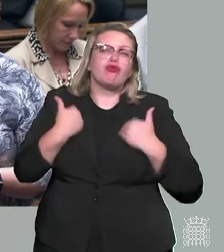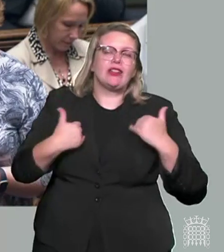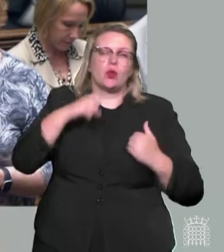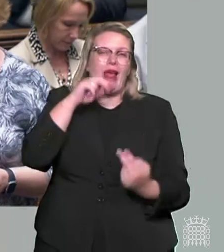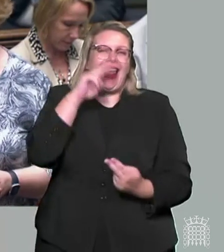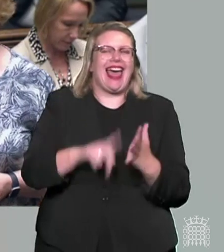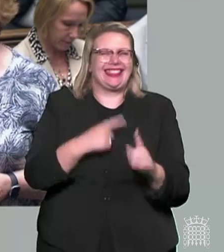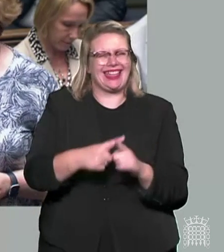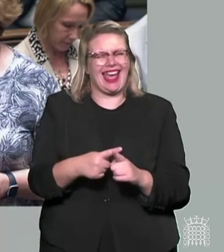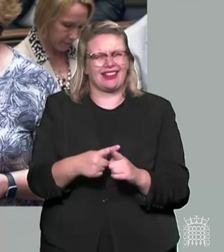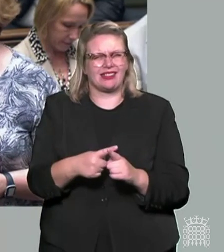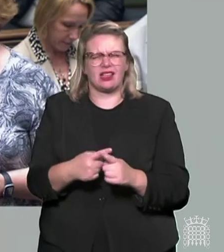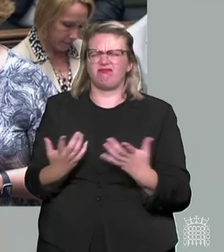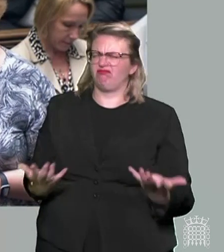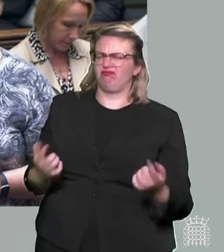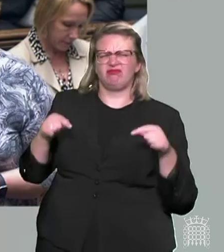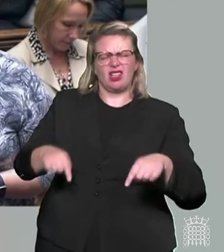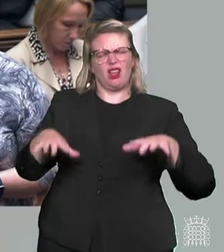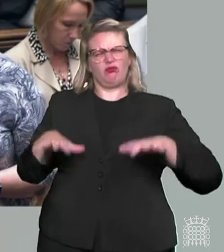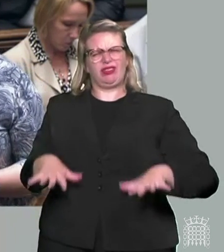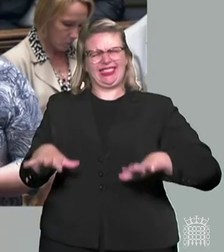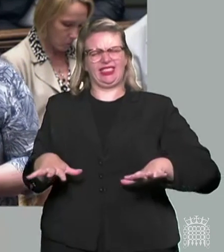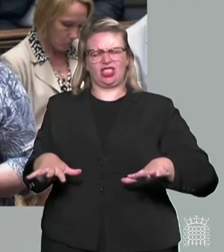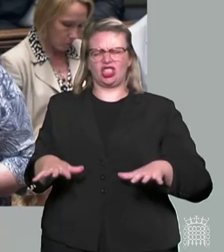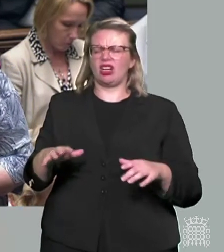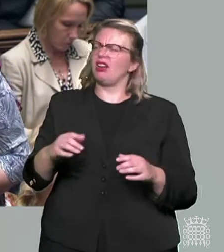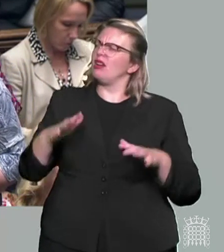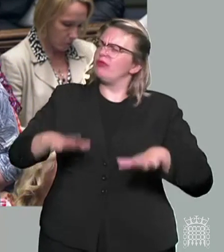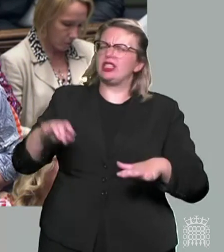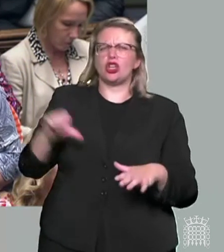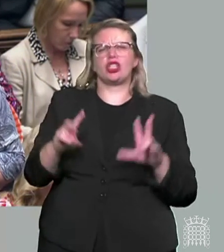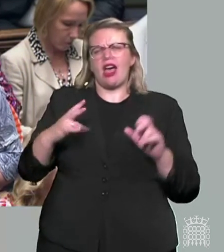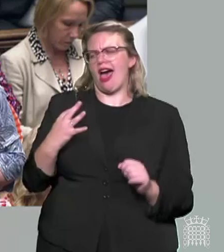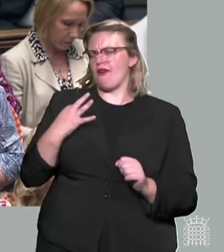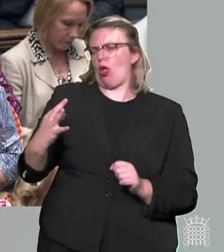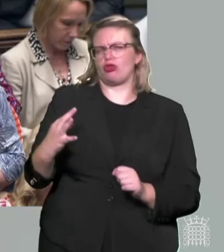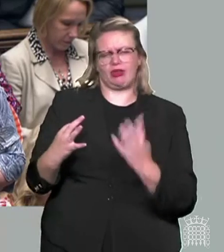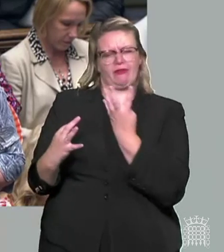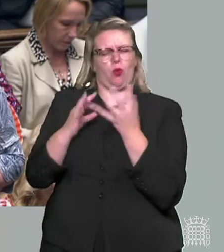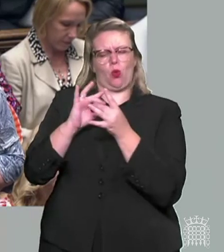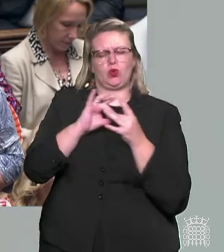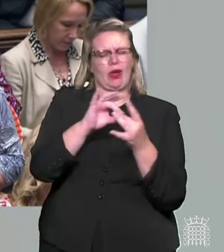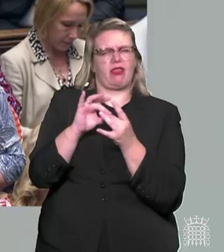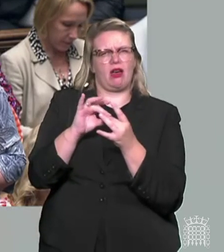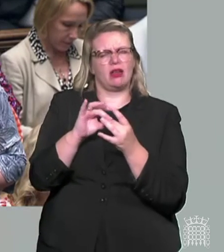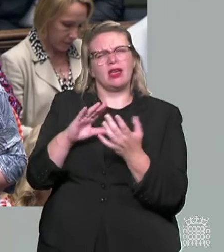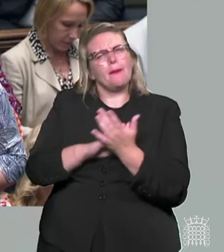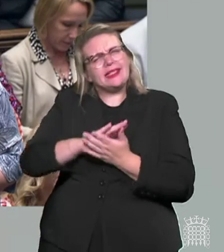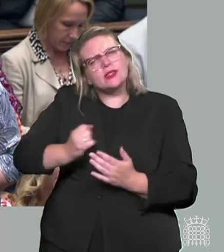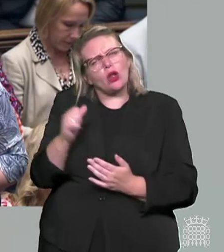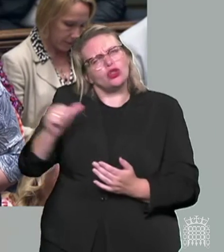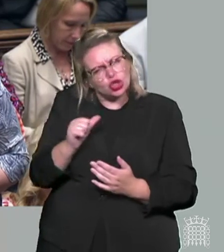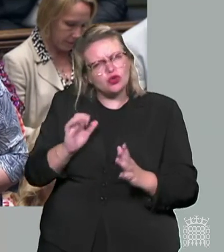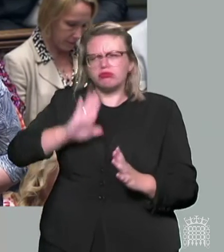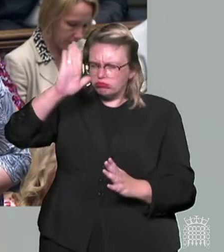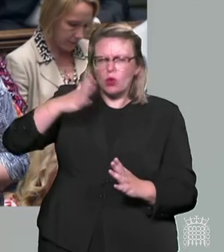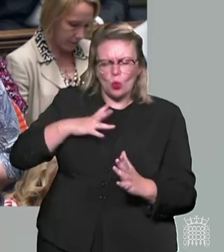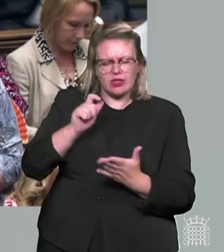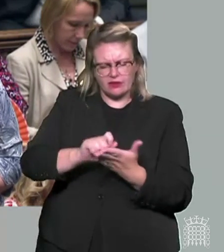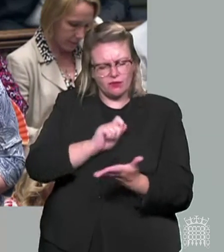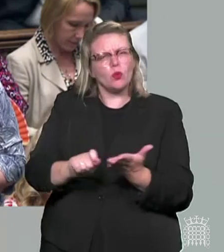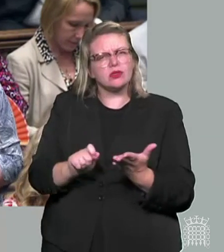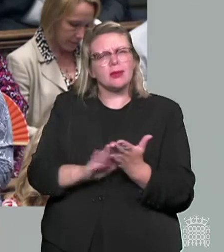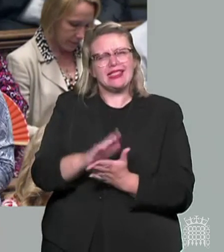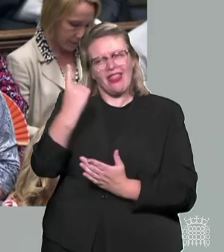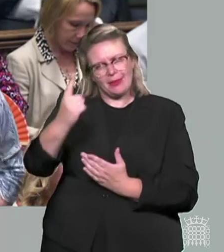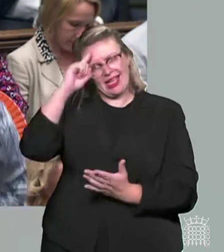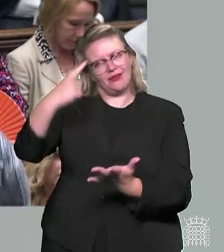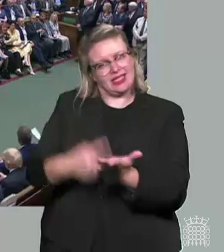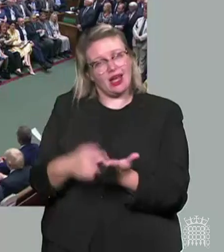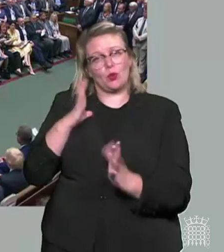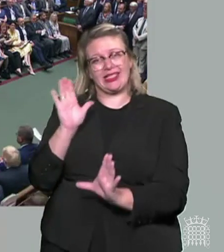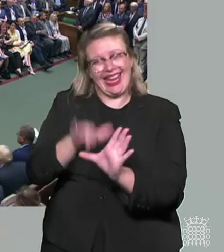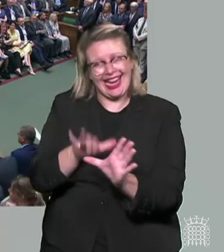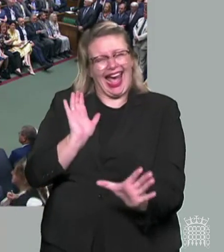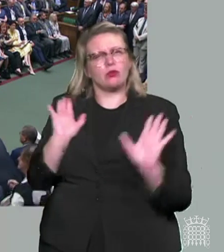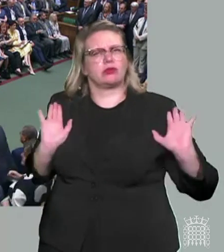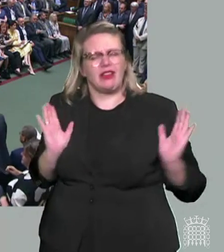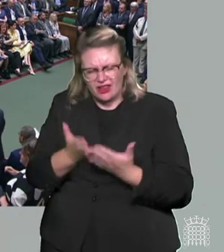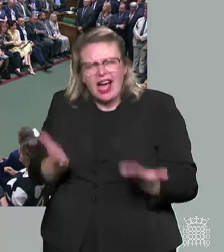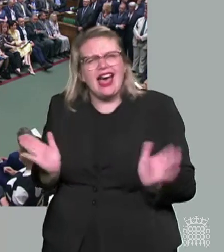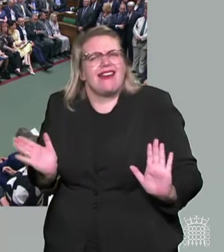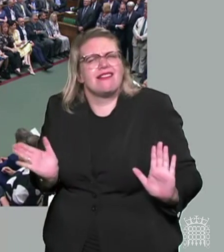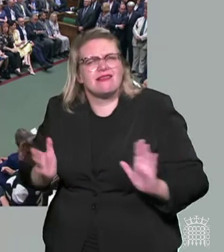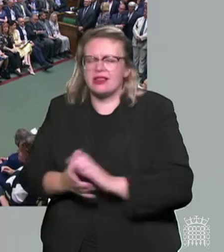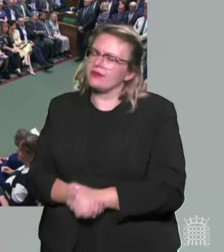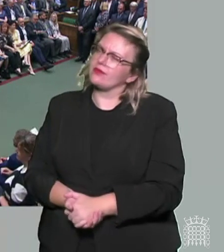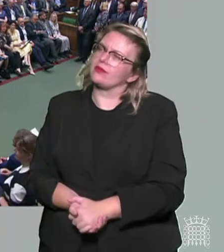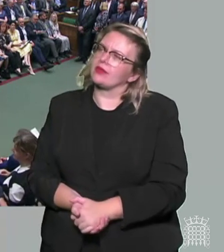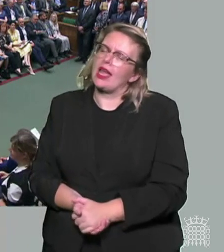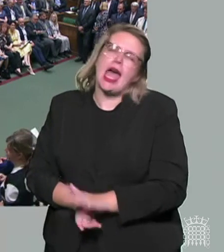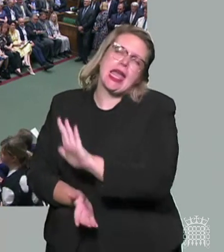If the UK is meant to be a voluntary Union, does he not recognise that voters in Scotland have the right to a referendum, so that they can choose a fairer future?